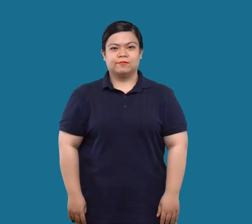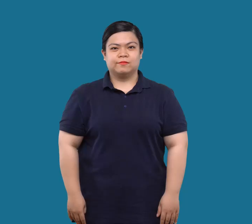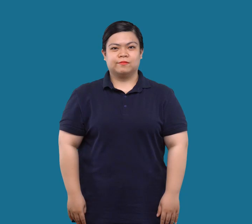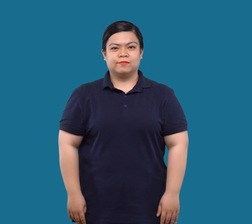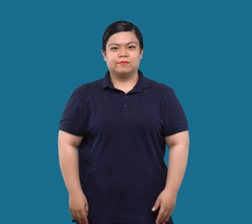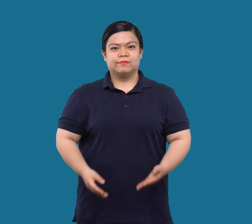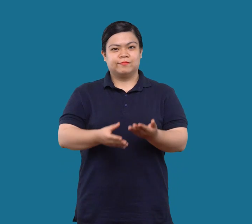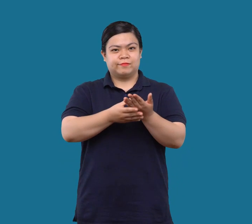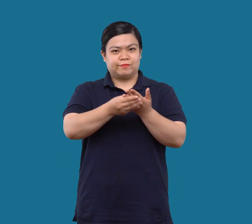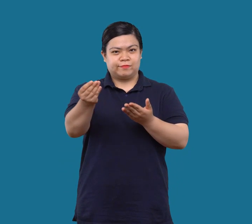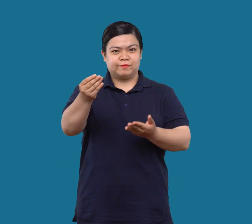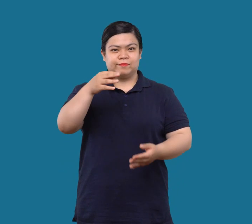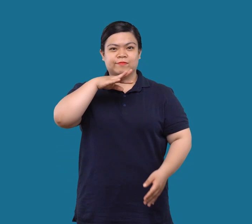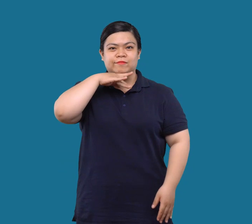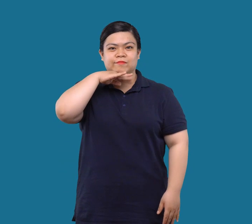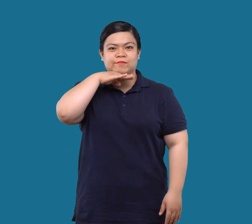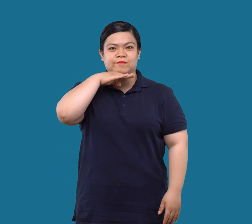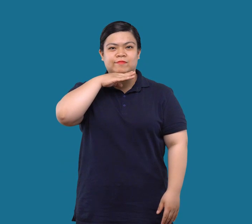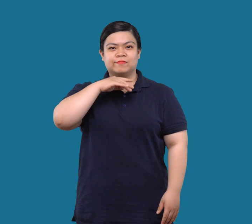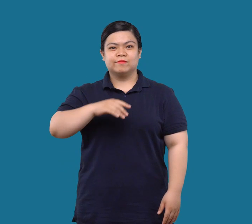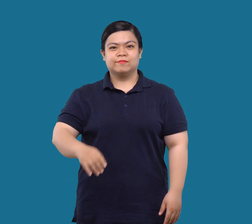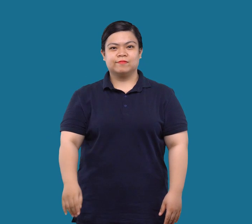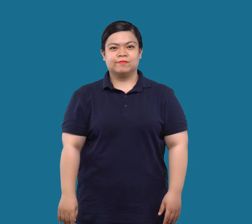giấy nháp